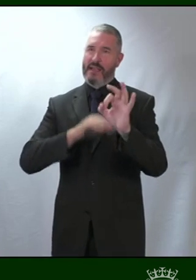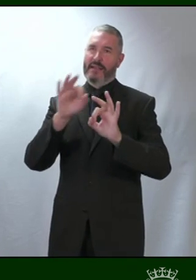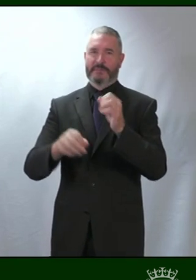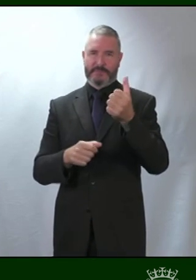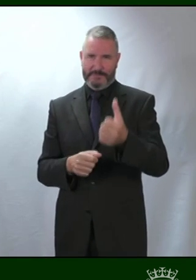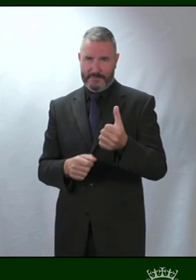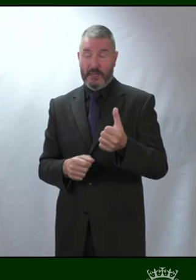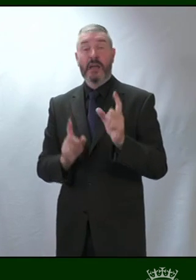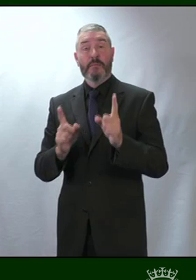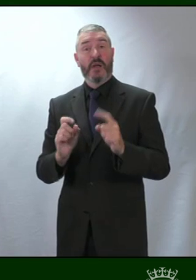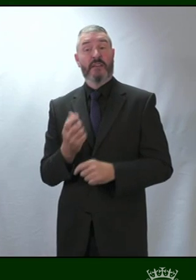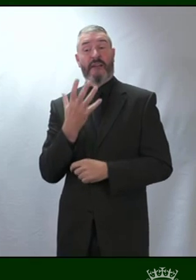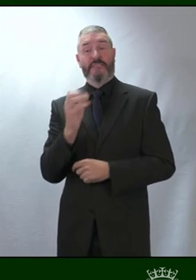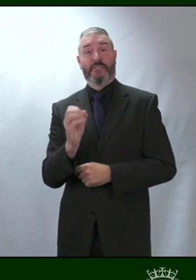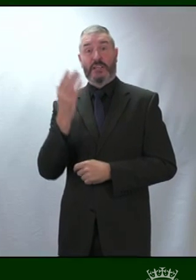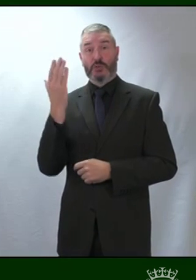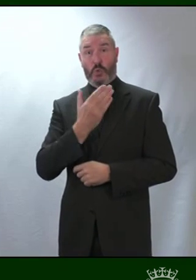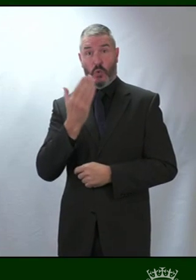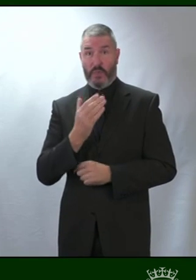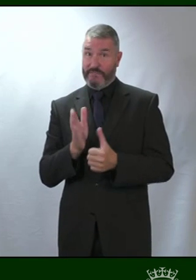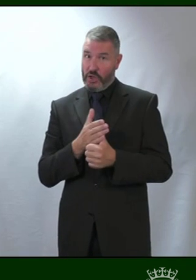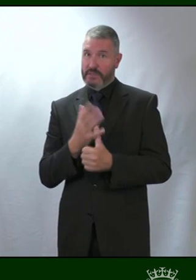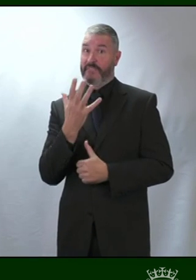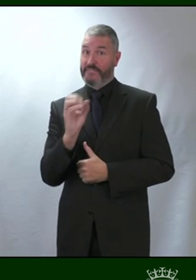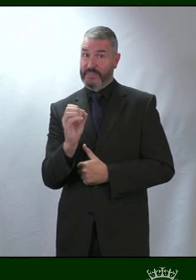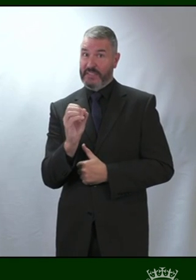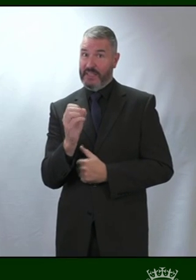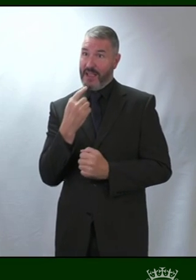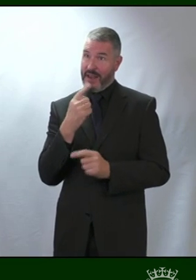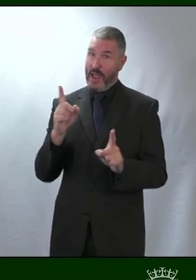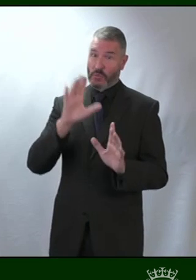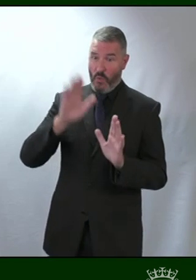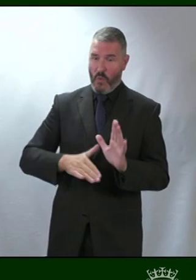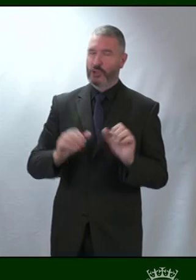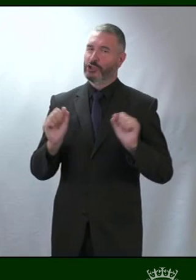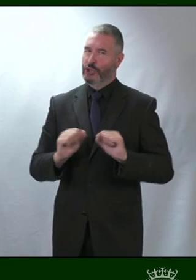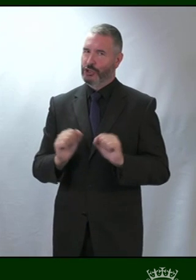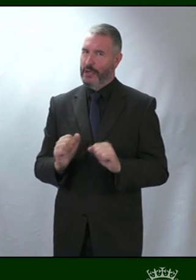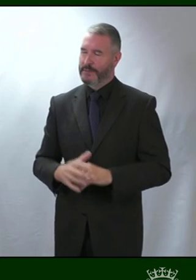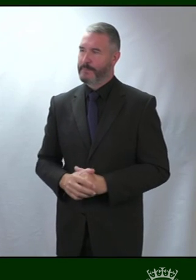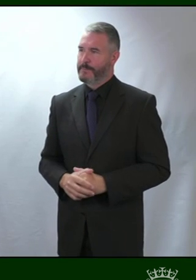Friend, and although the first 50 schools have not yet been announced, my right hon.